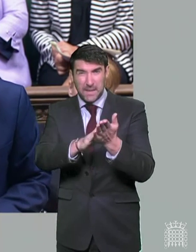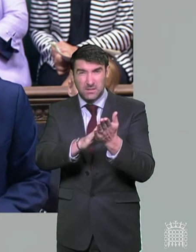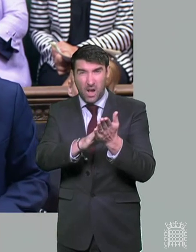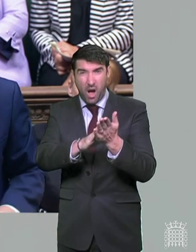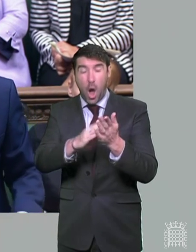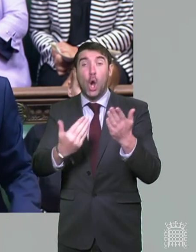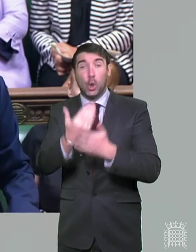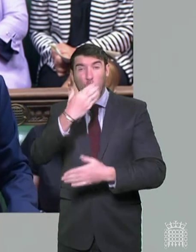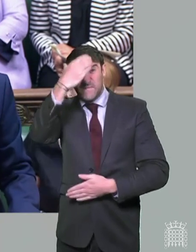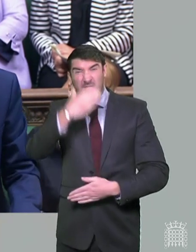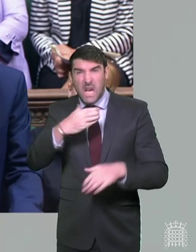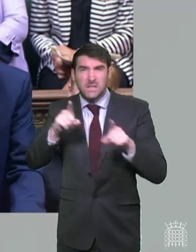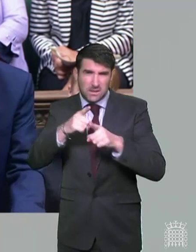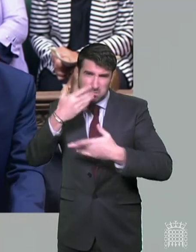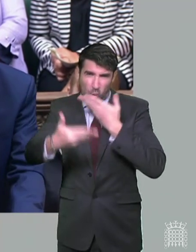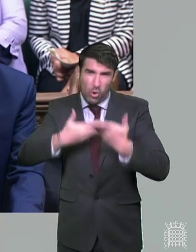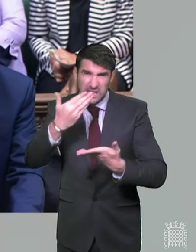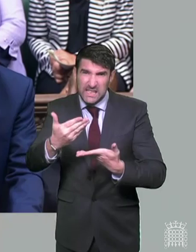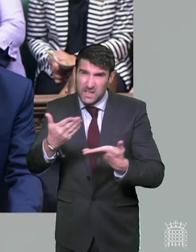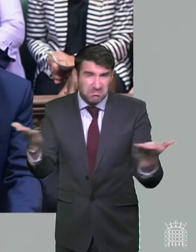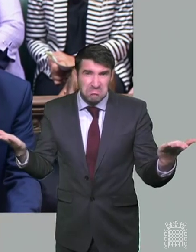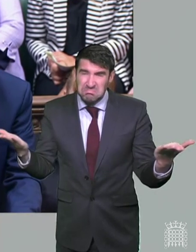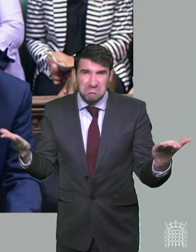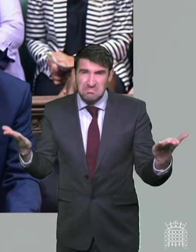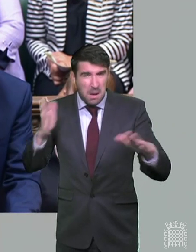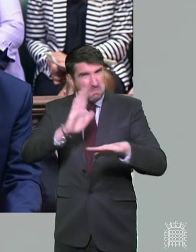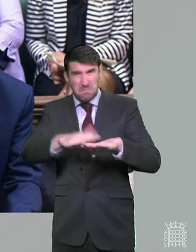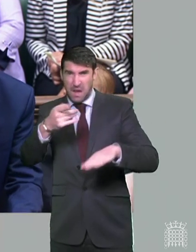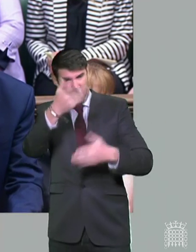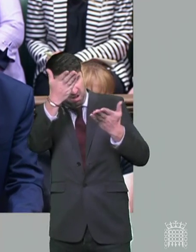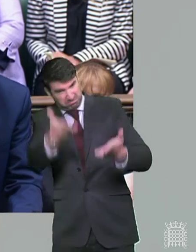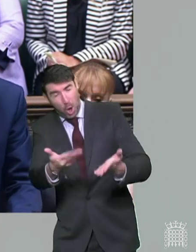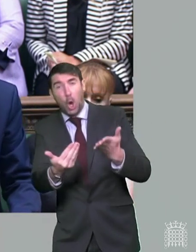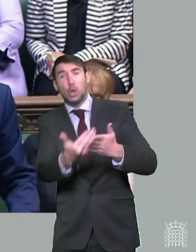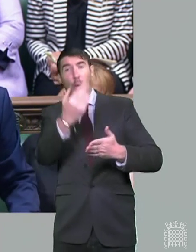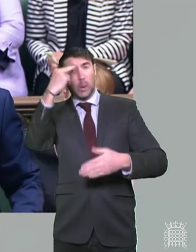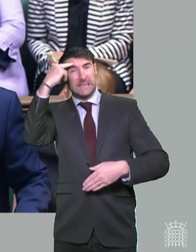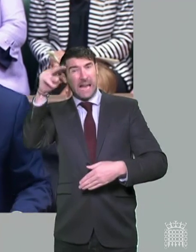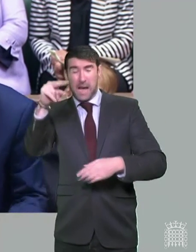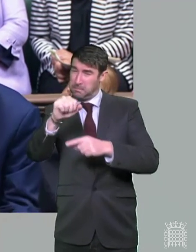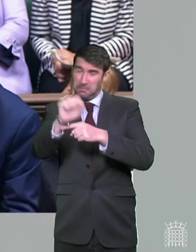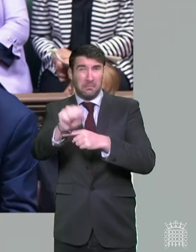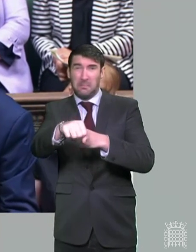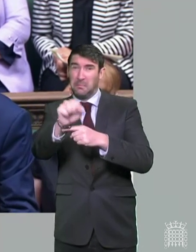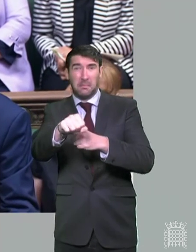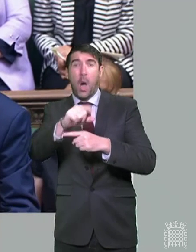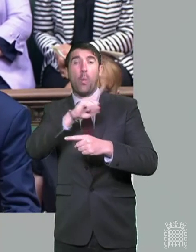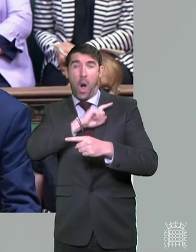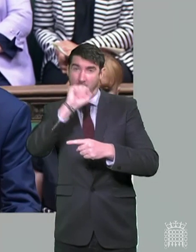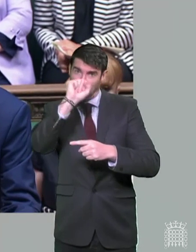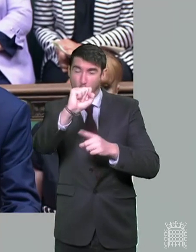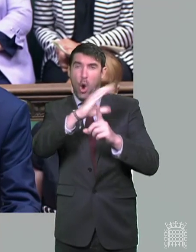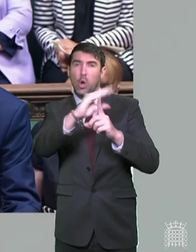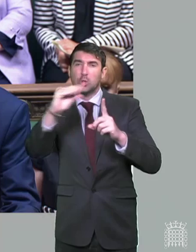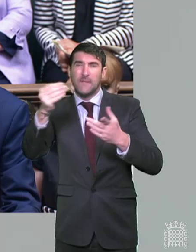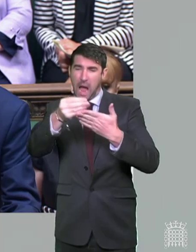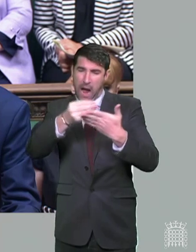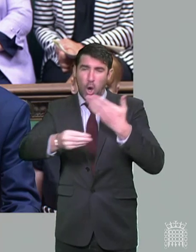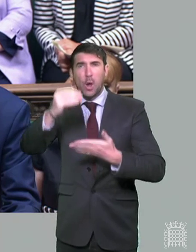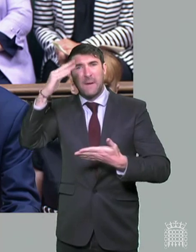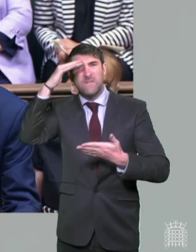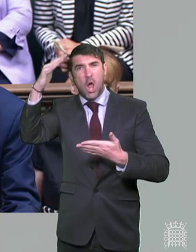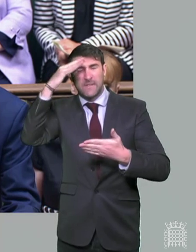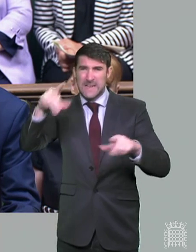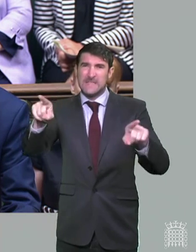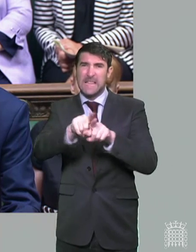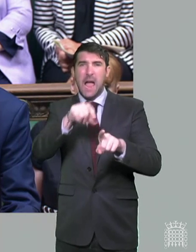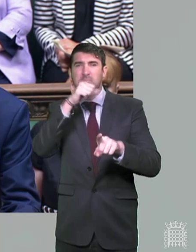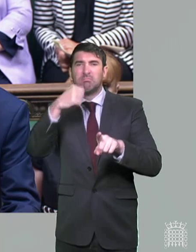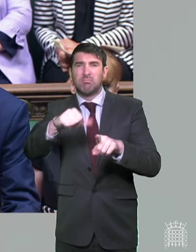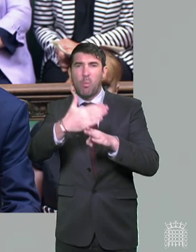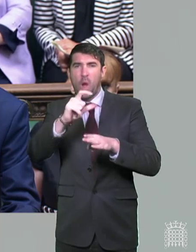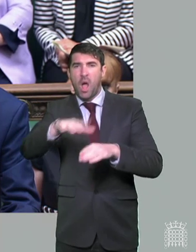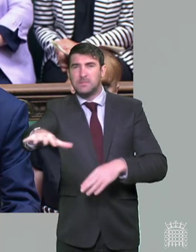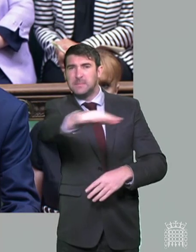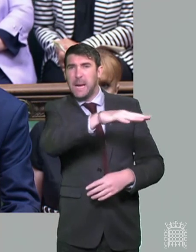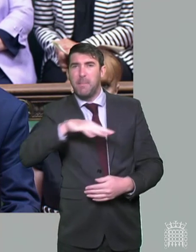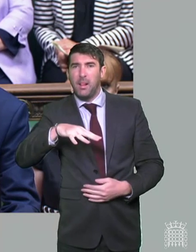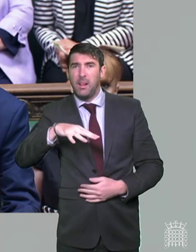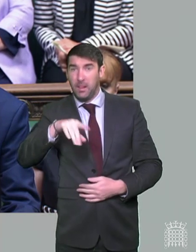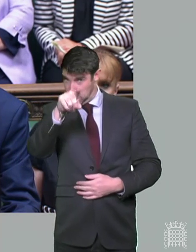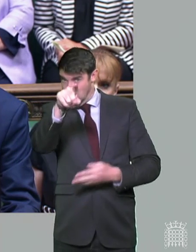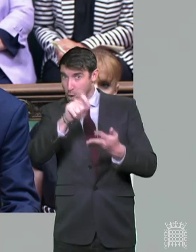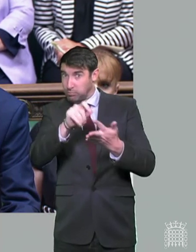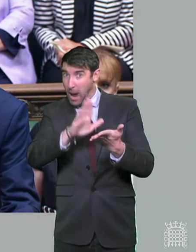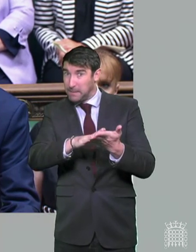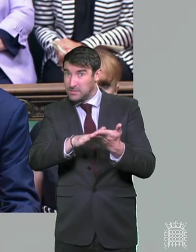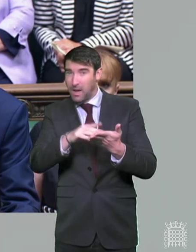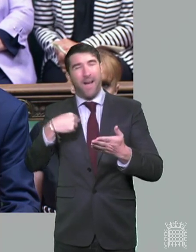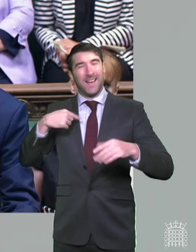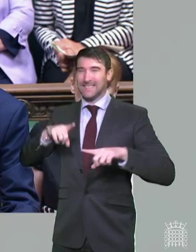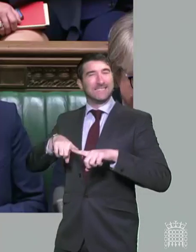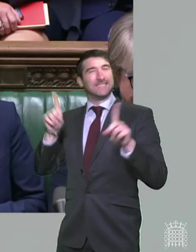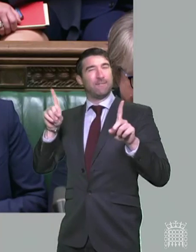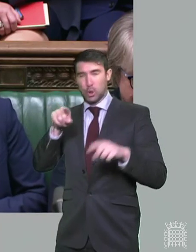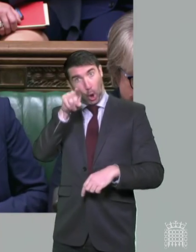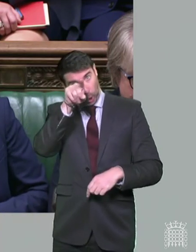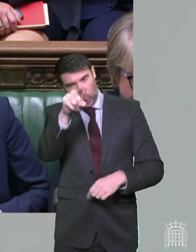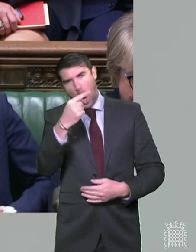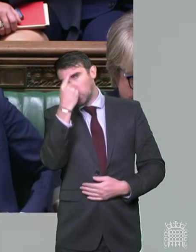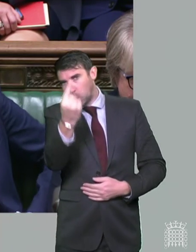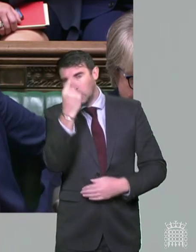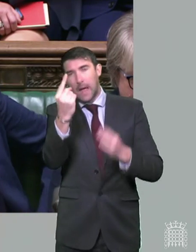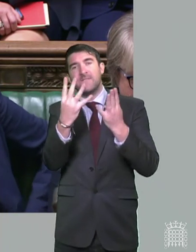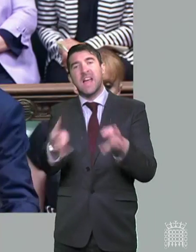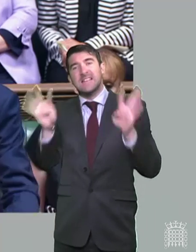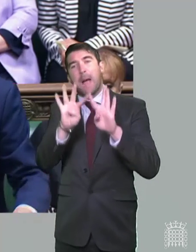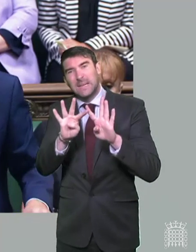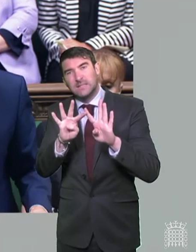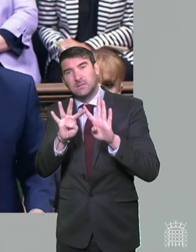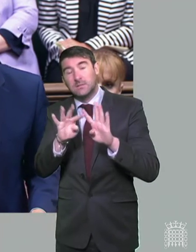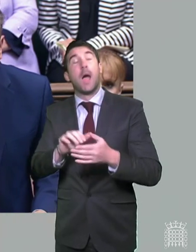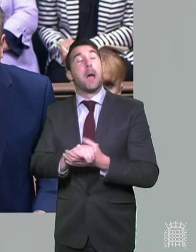There is nothing new about the Tory fantasy of trickle-down economics and nothing new about this Tory Prime Minister who nodded through every single decision that got us into this mess and now says how terrible it is.